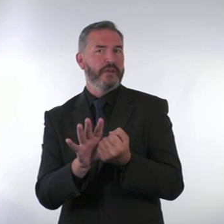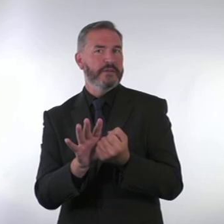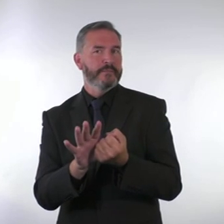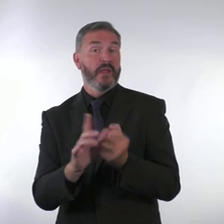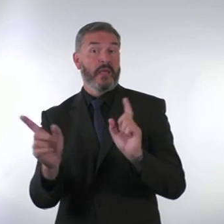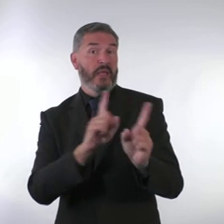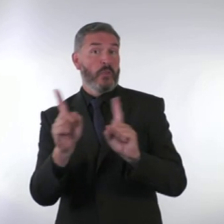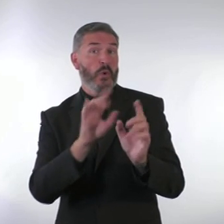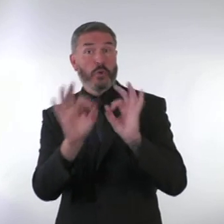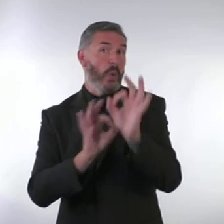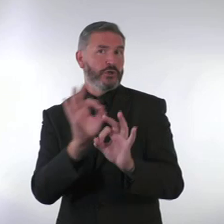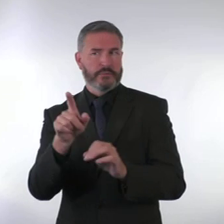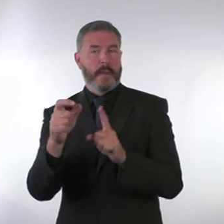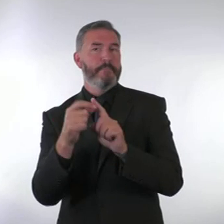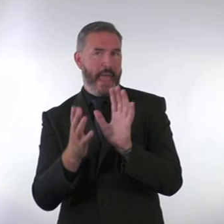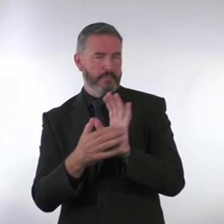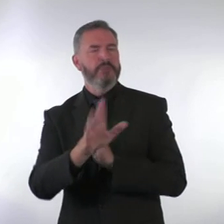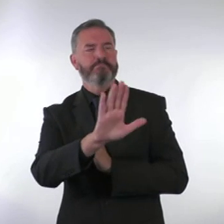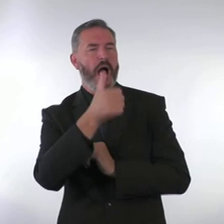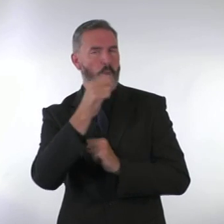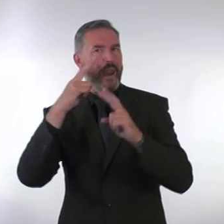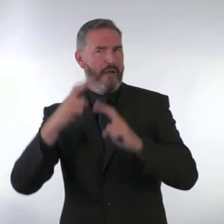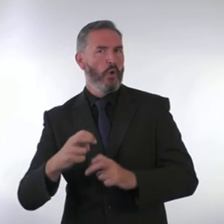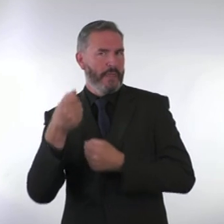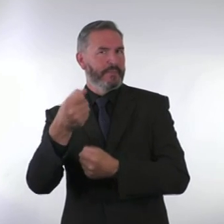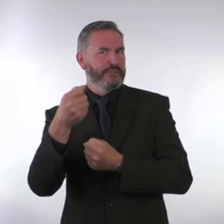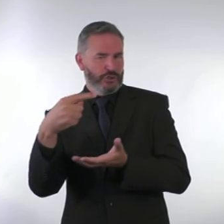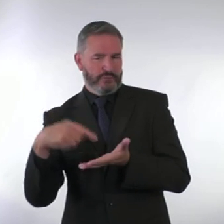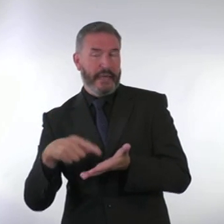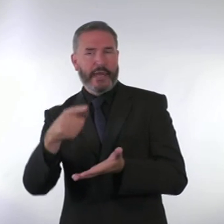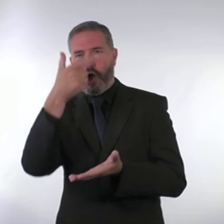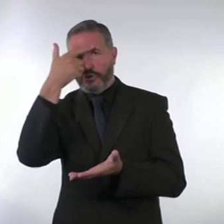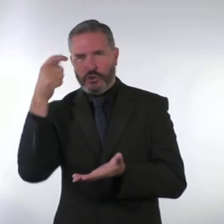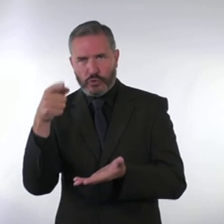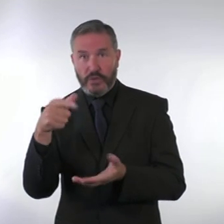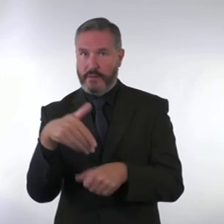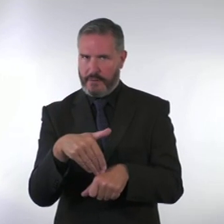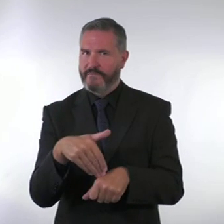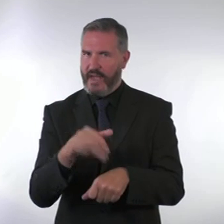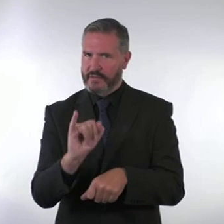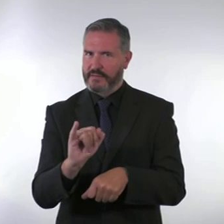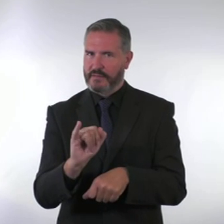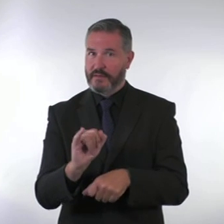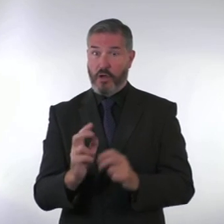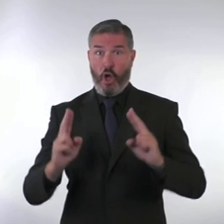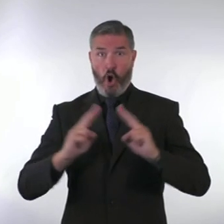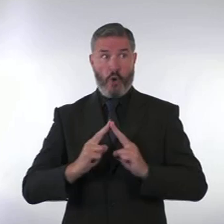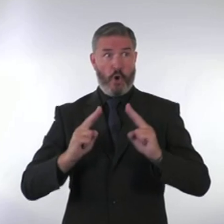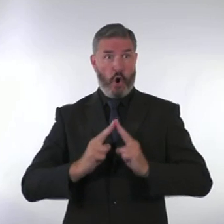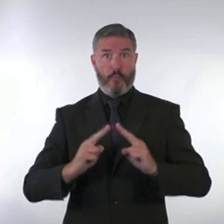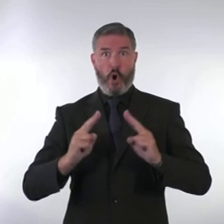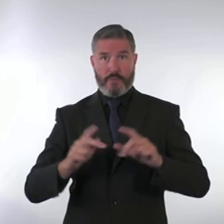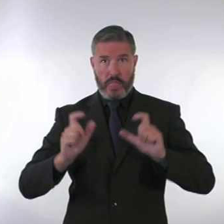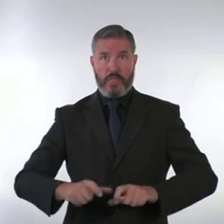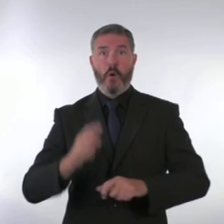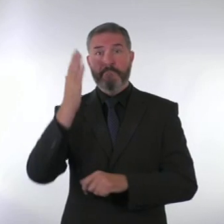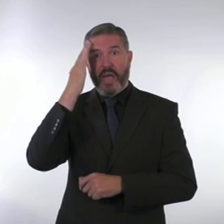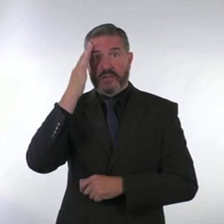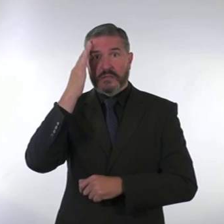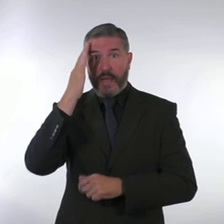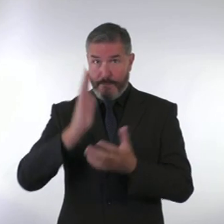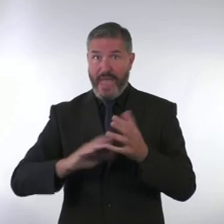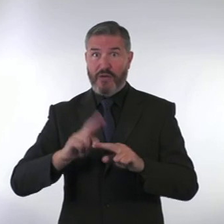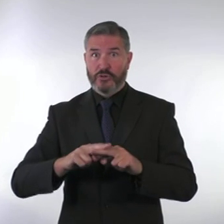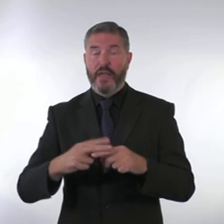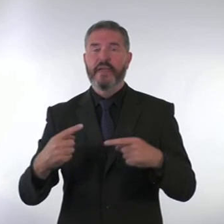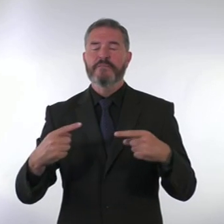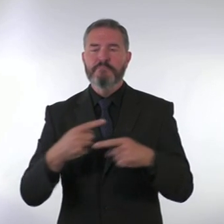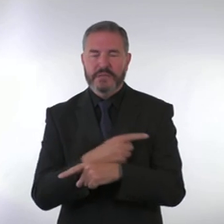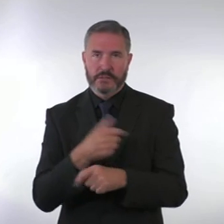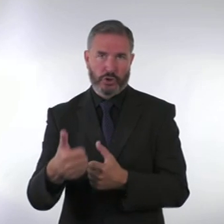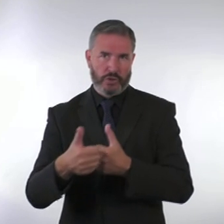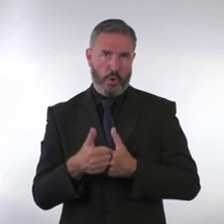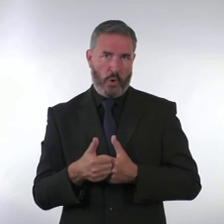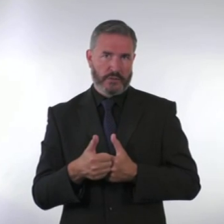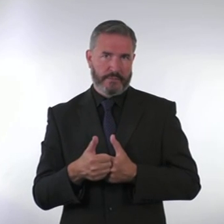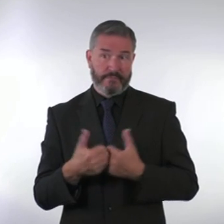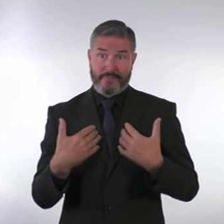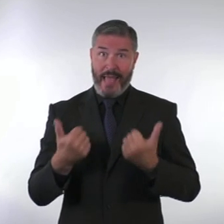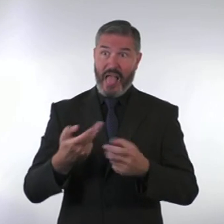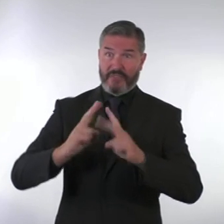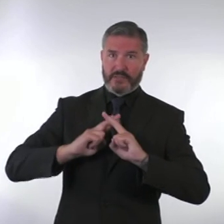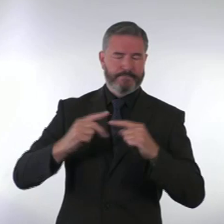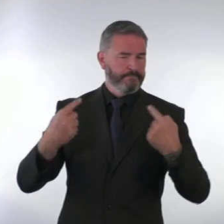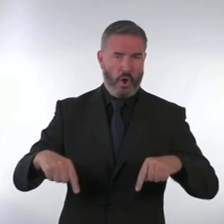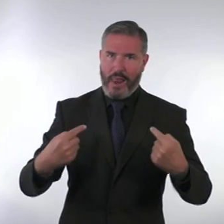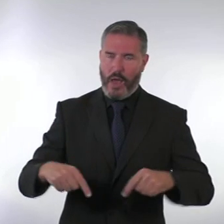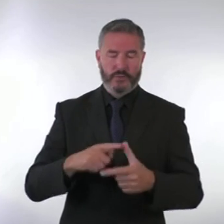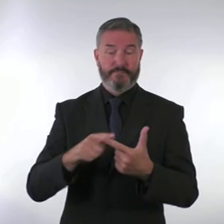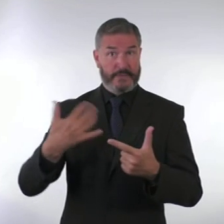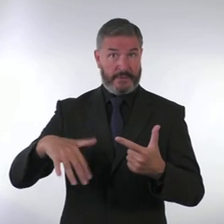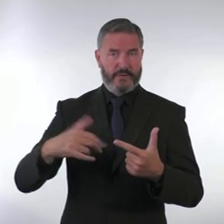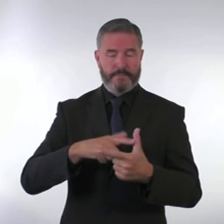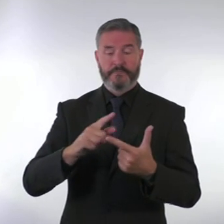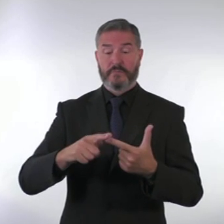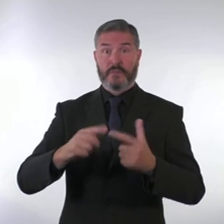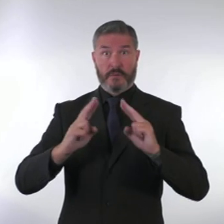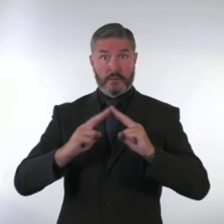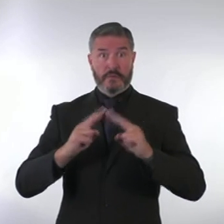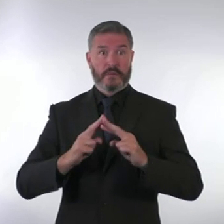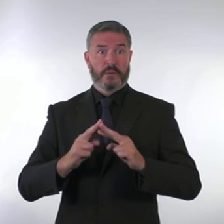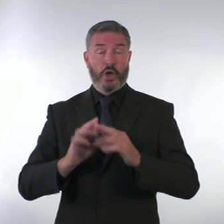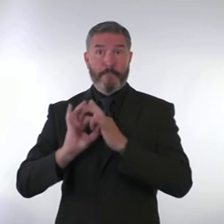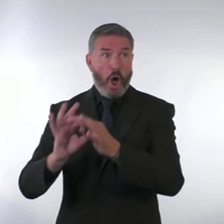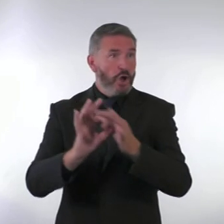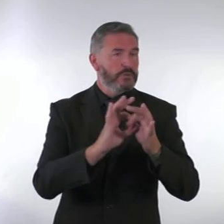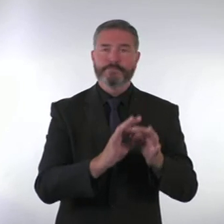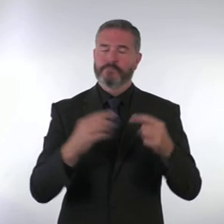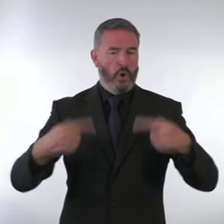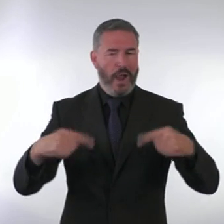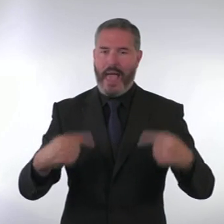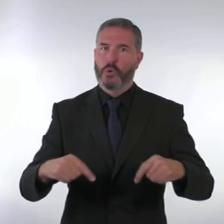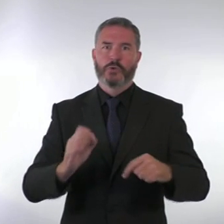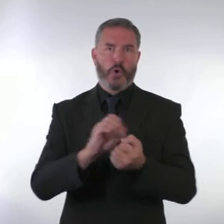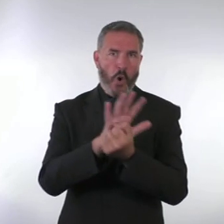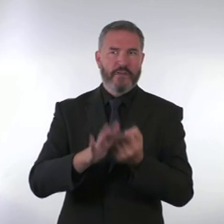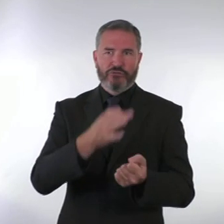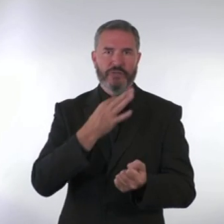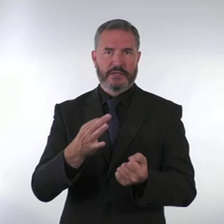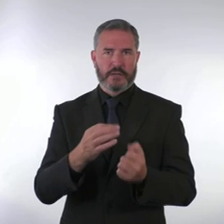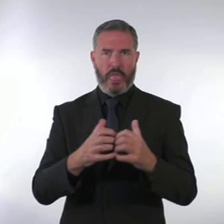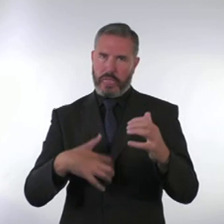During that session, the Prime Minister not only undertook to look at the petition, but understood the significant ramifications that lockdown has had on mums and parents who have missed out on childcare support, health visitor access, and the availability of building bonds with wider family members and the community.